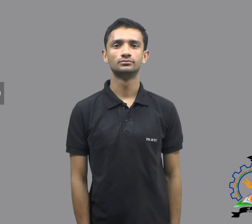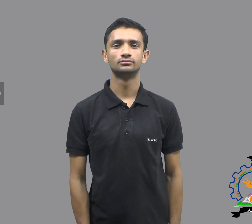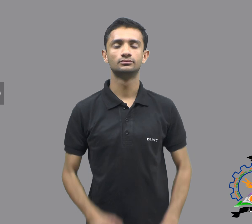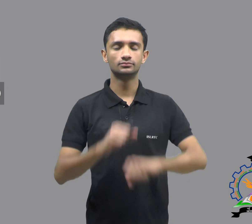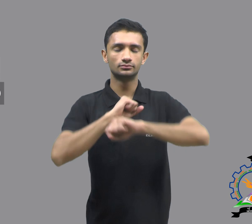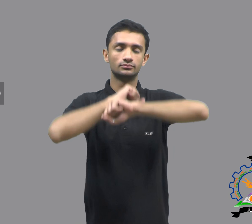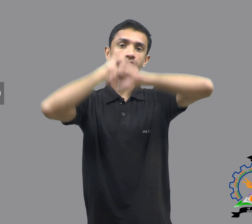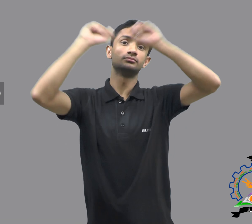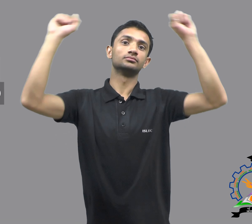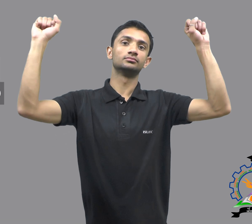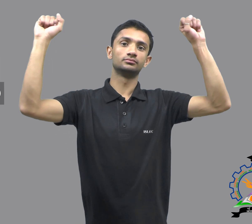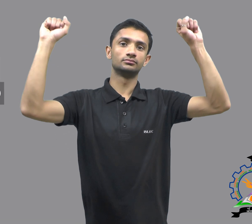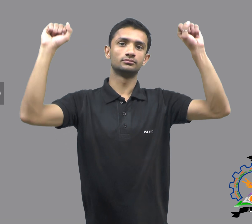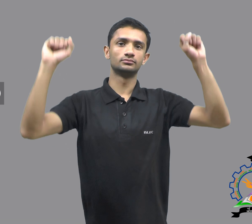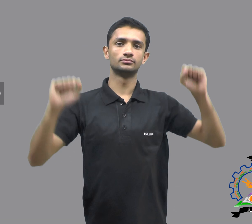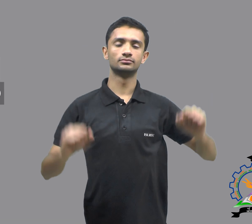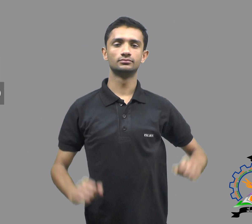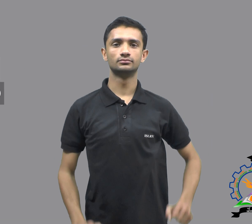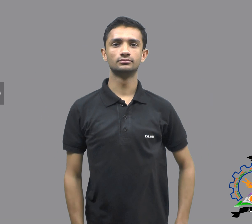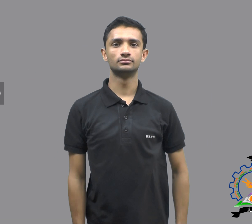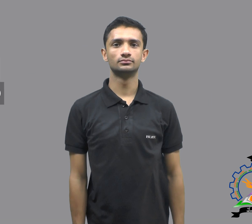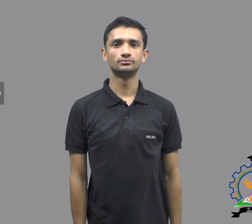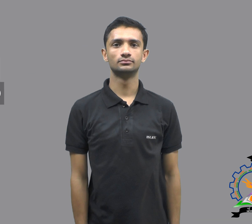Get Up Wake Up